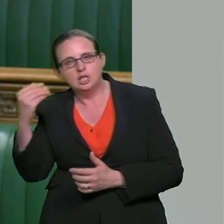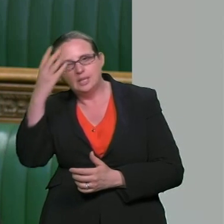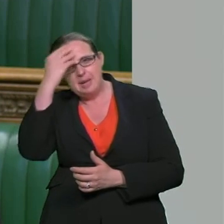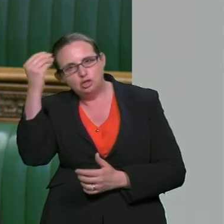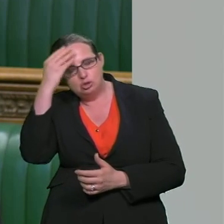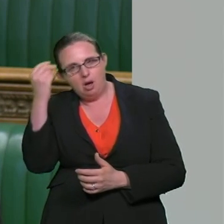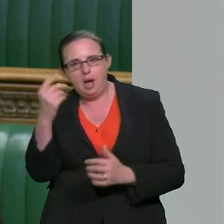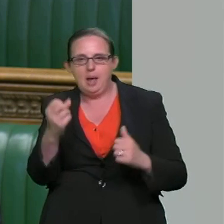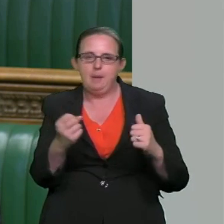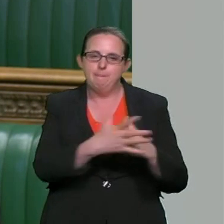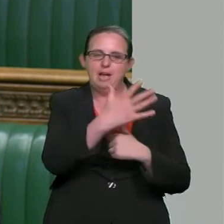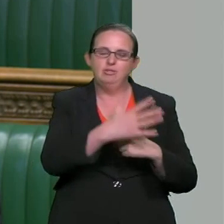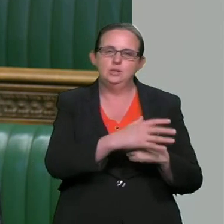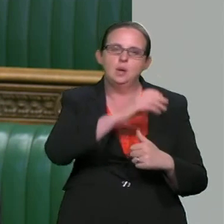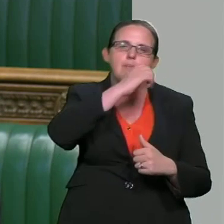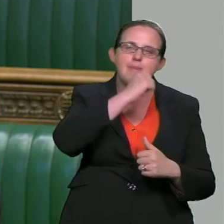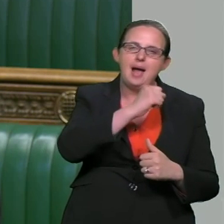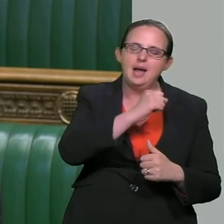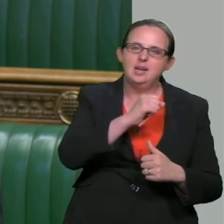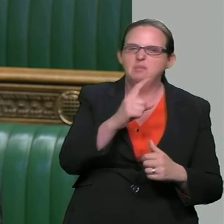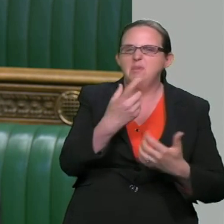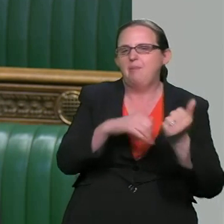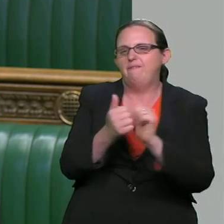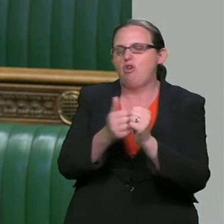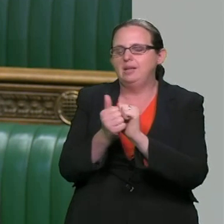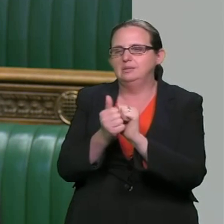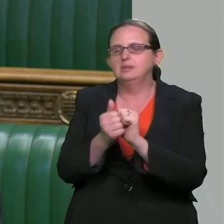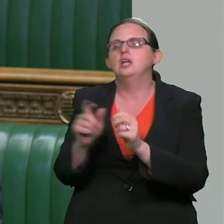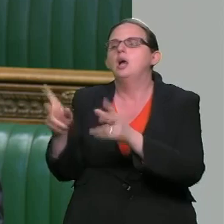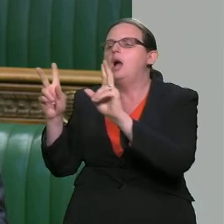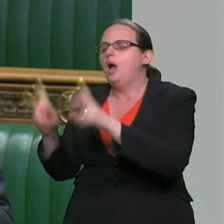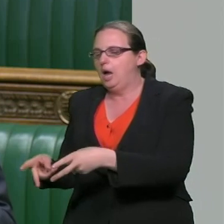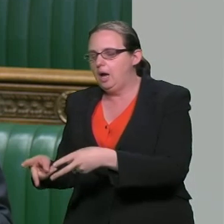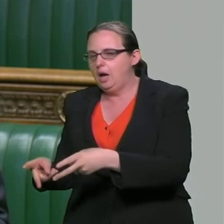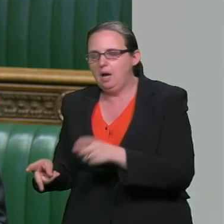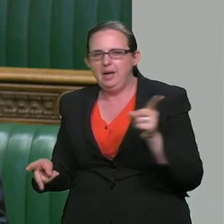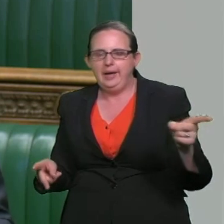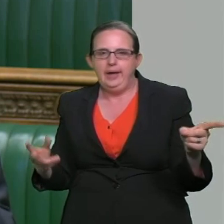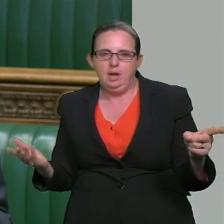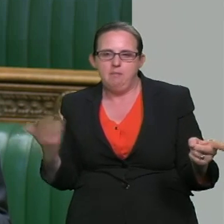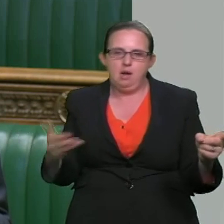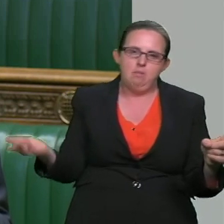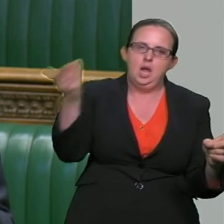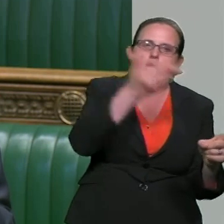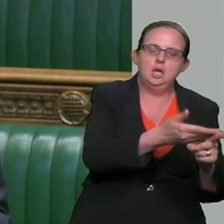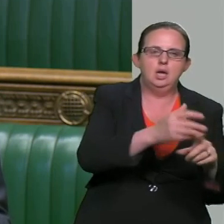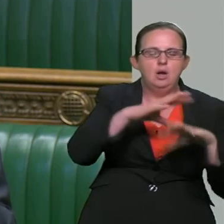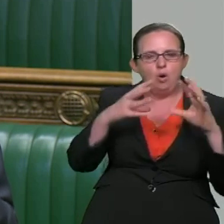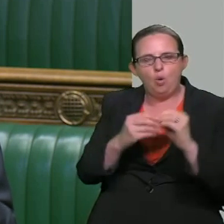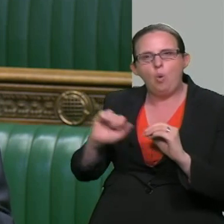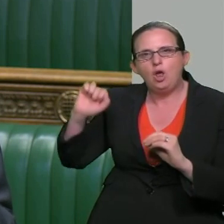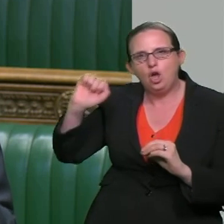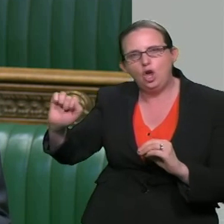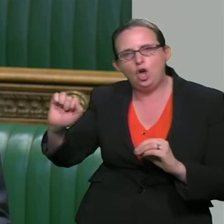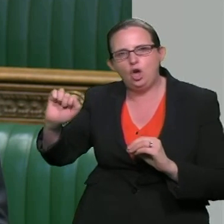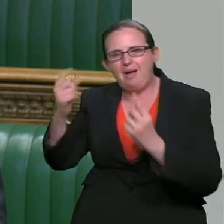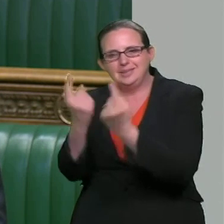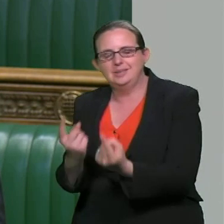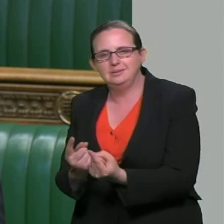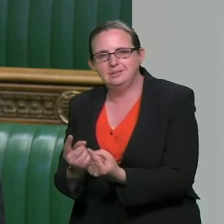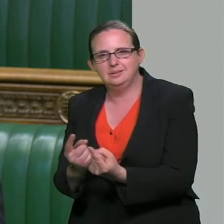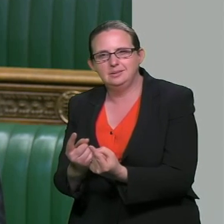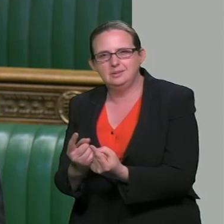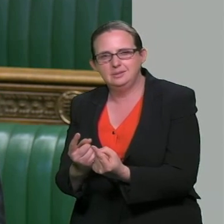Upon her death, the man subsequently inherited the whole of her estate because under the law as it stands their marriage had revoked her previous will.